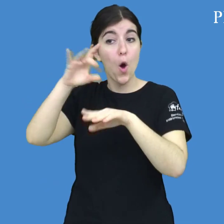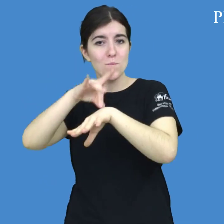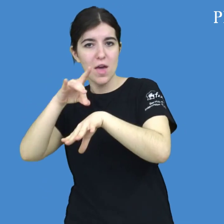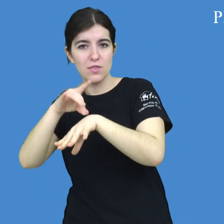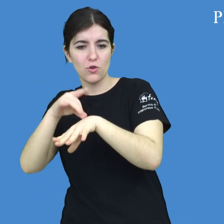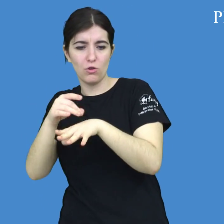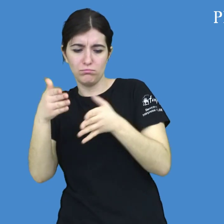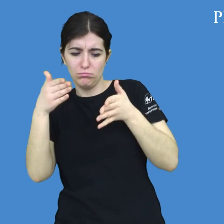enfermo